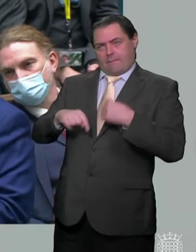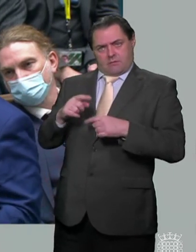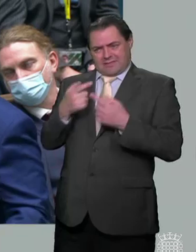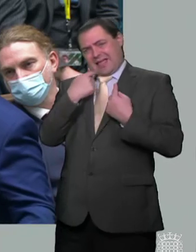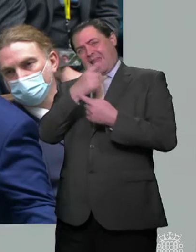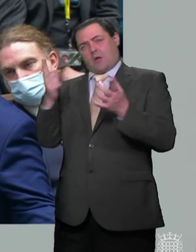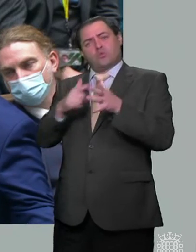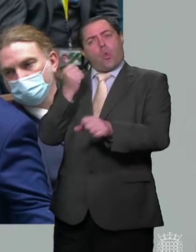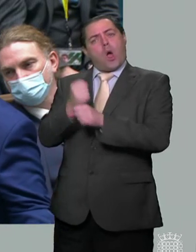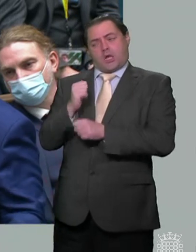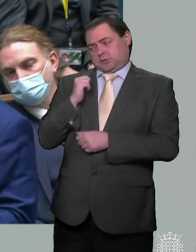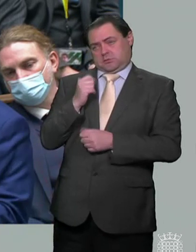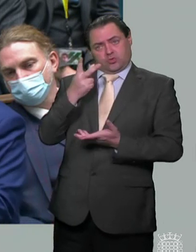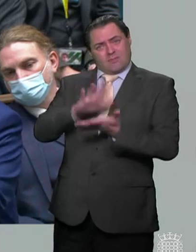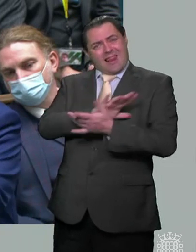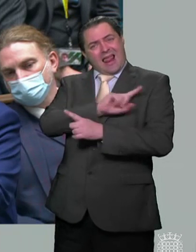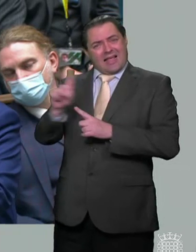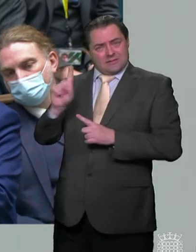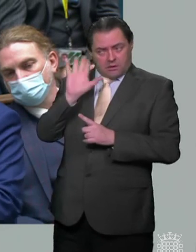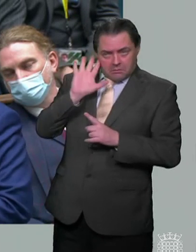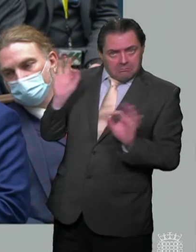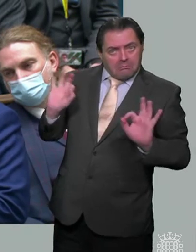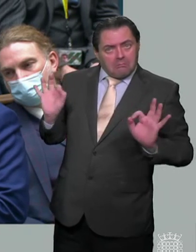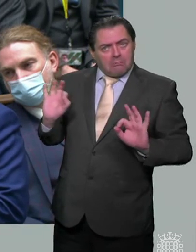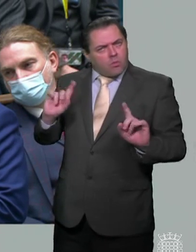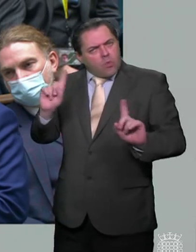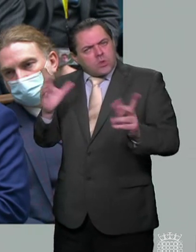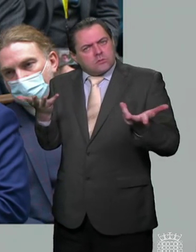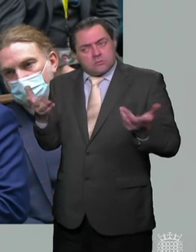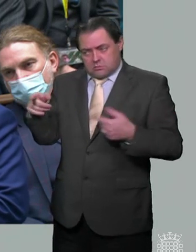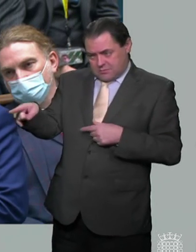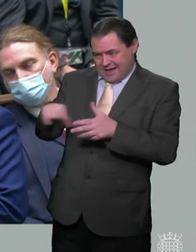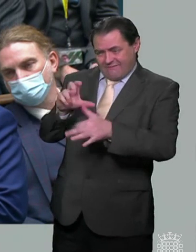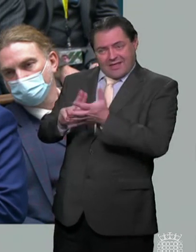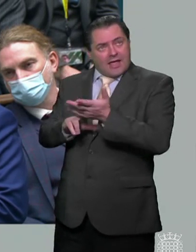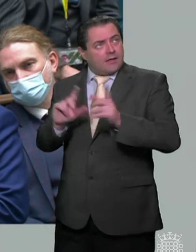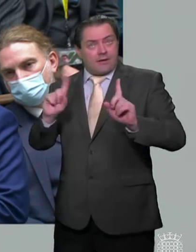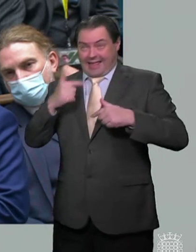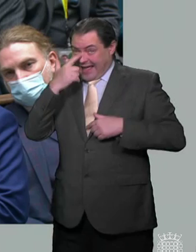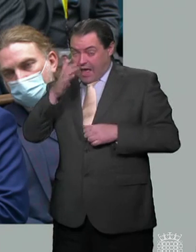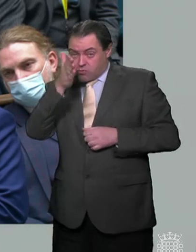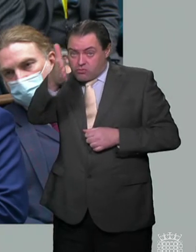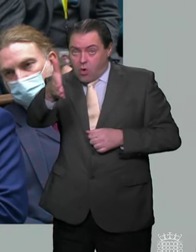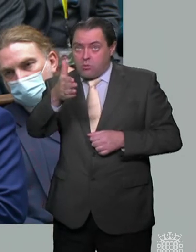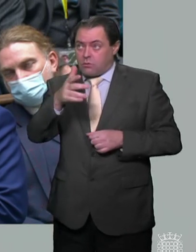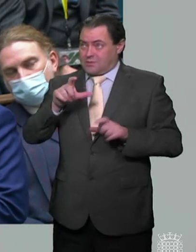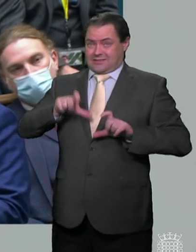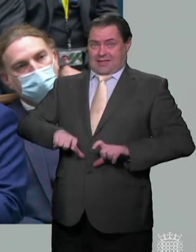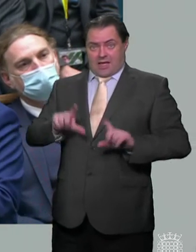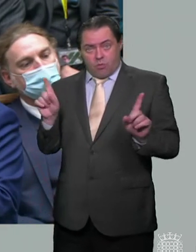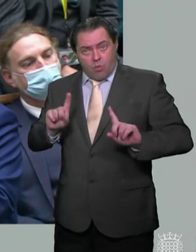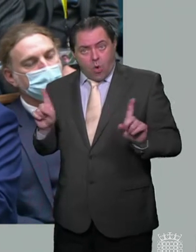but, more than two months on, we have heard nothing. The Afghan people are being left with no updates and with vague targets.